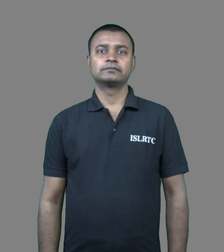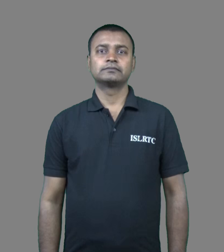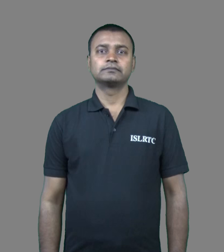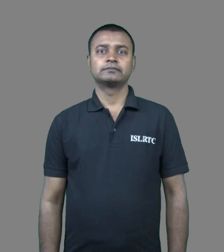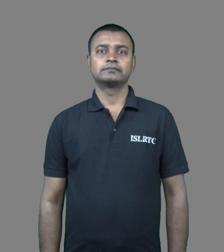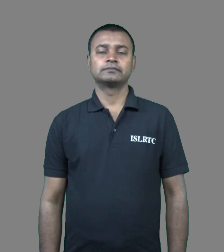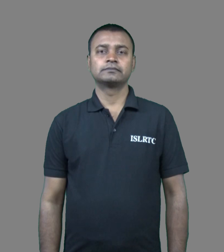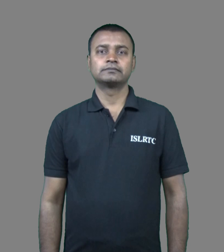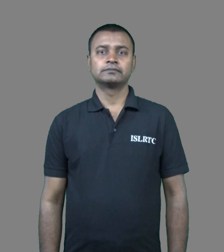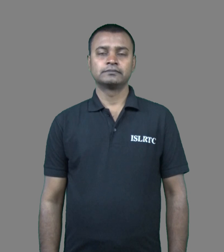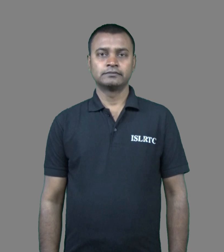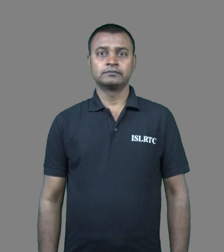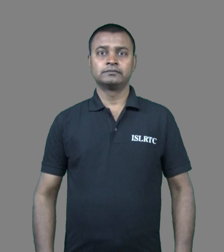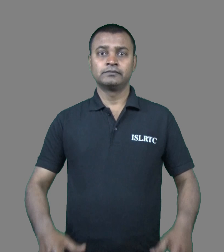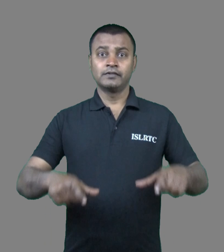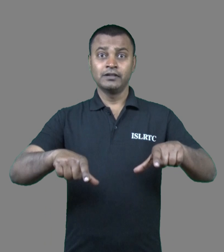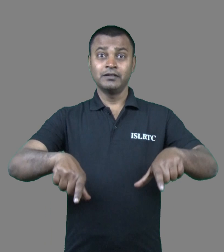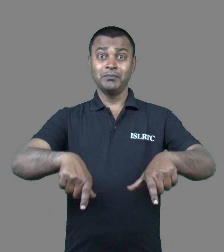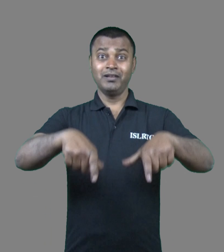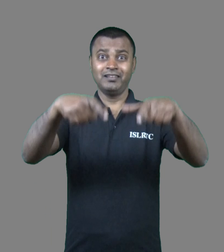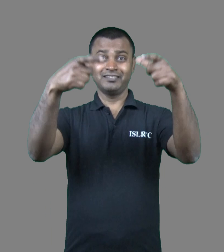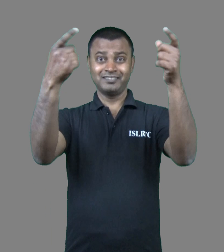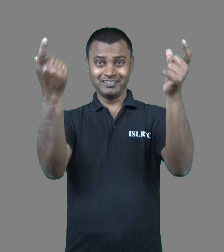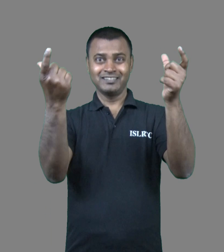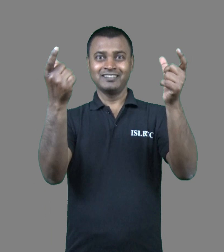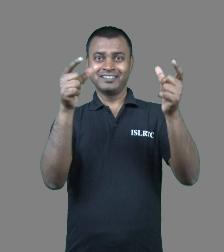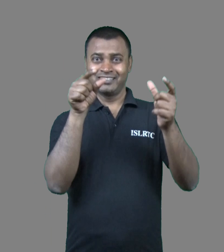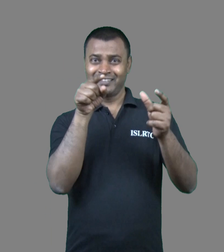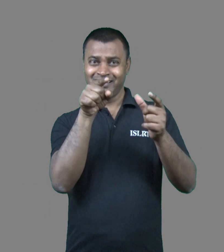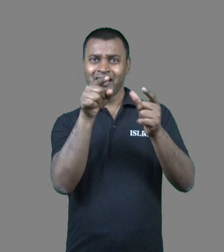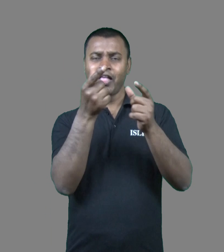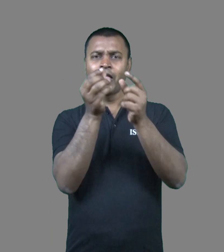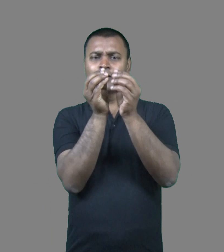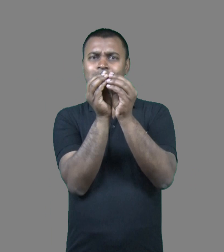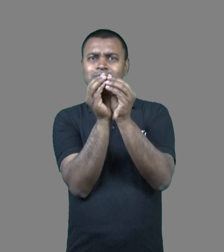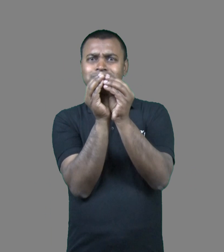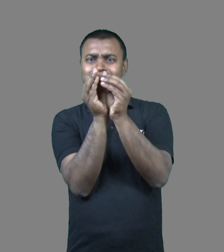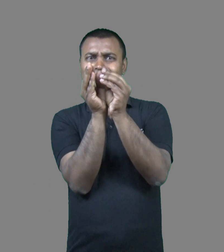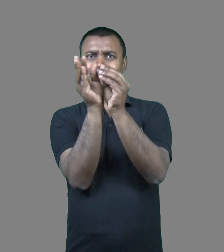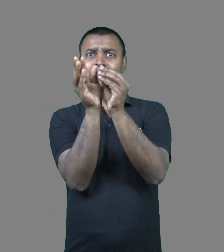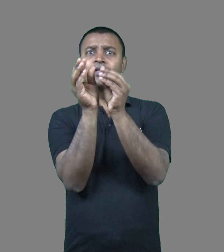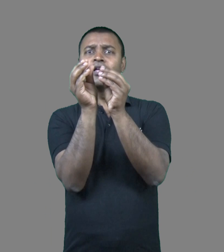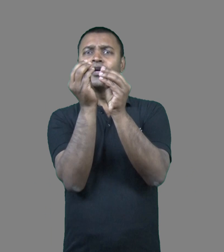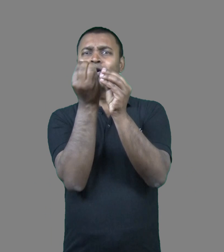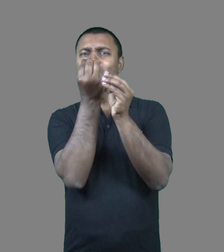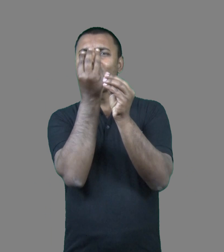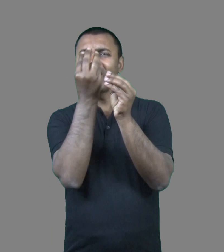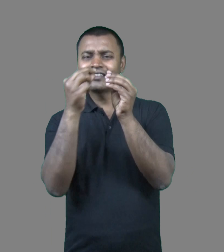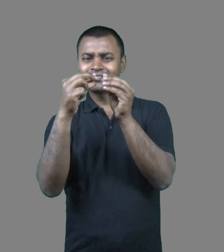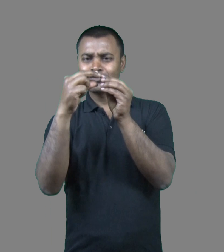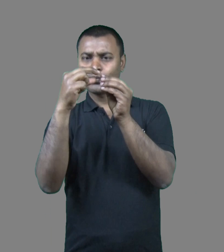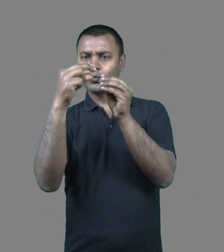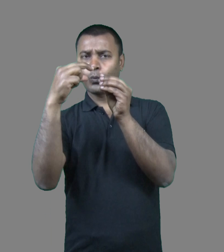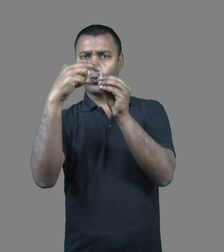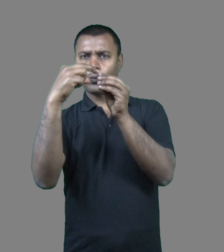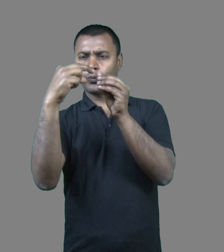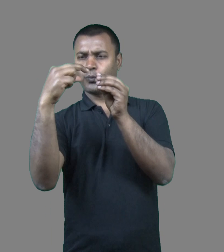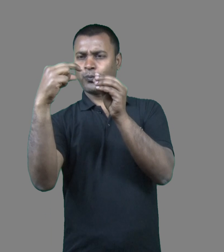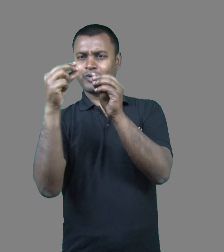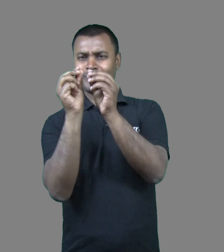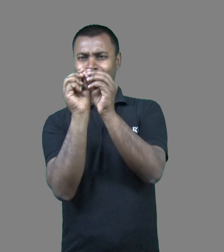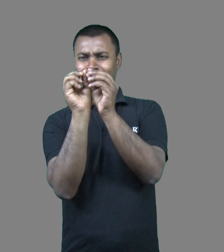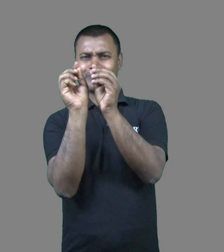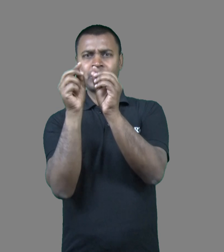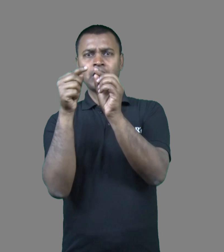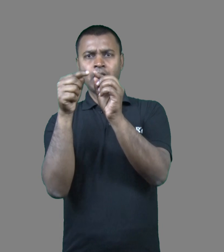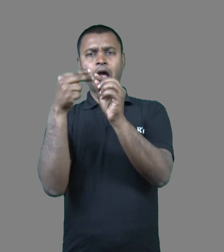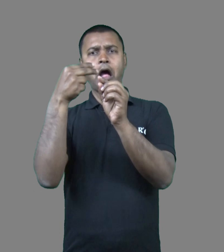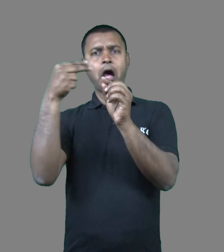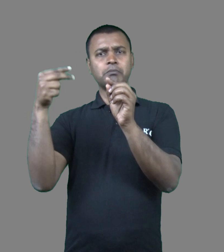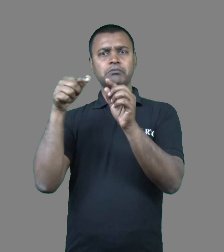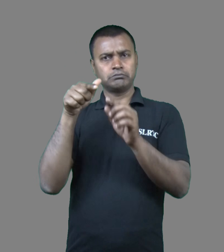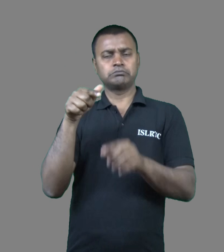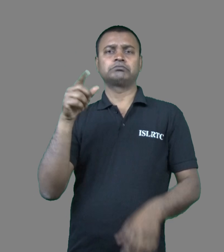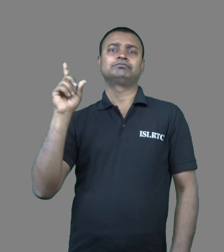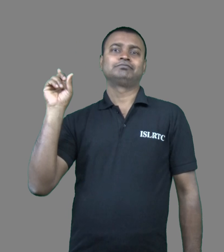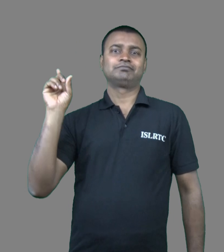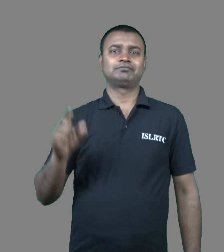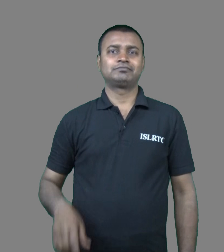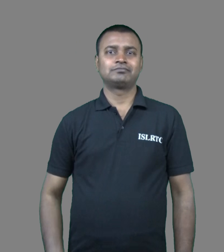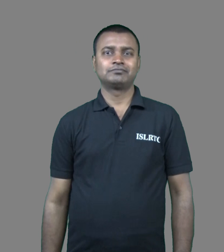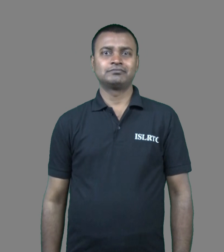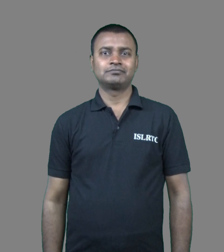Acacia Modesta